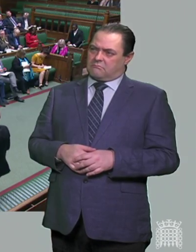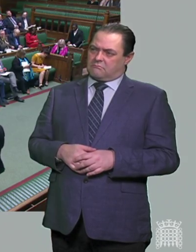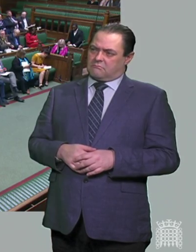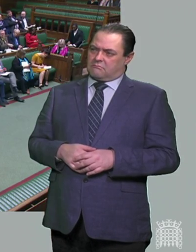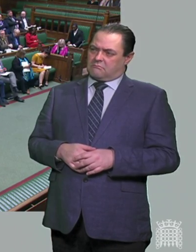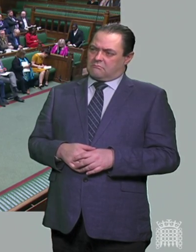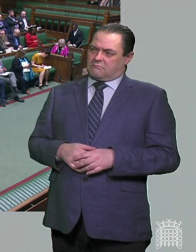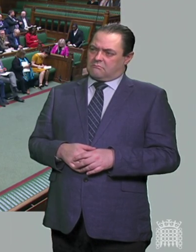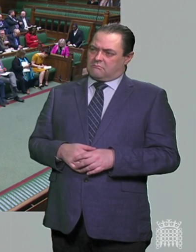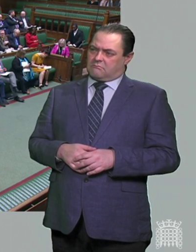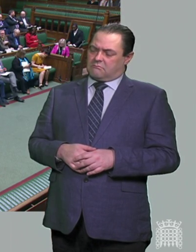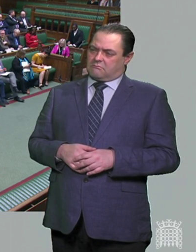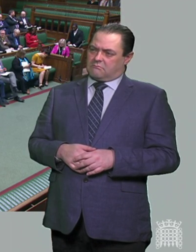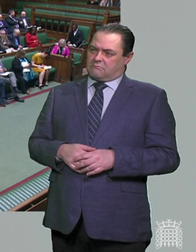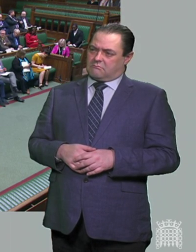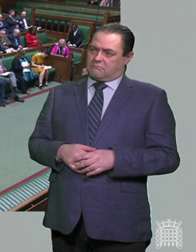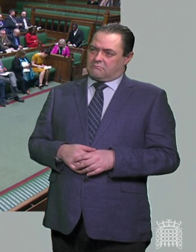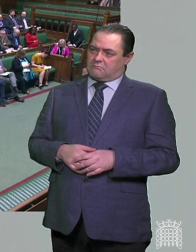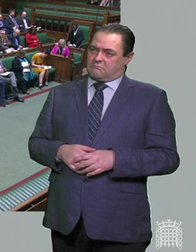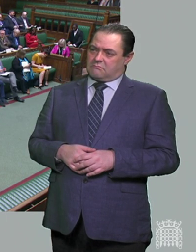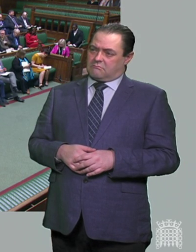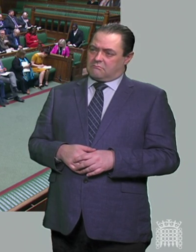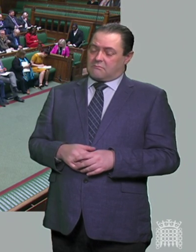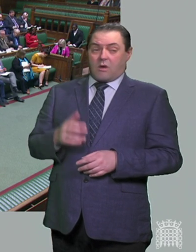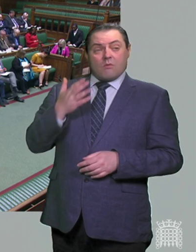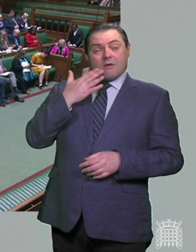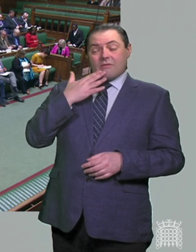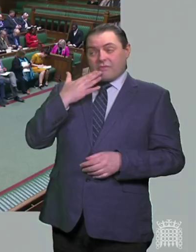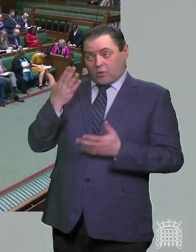That is both a tragedy and a travesty.